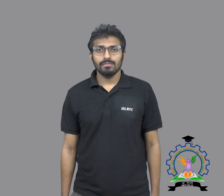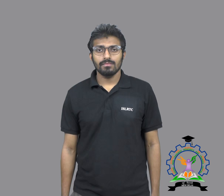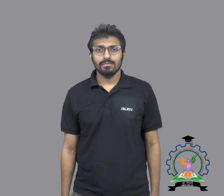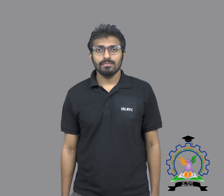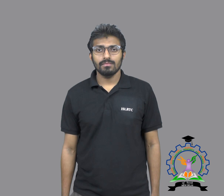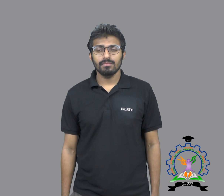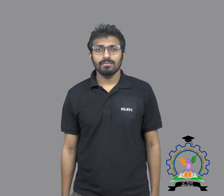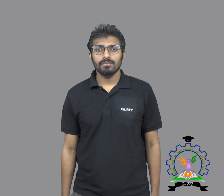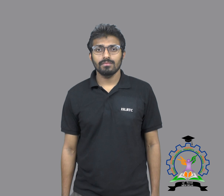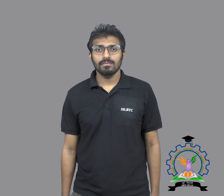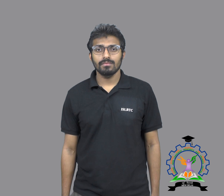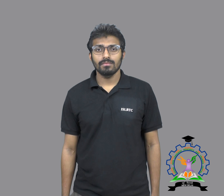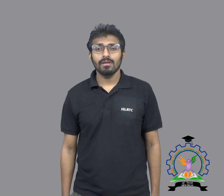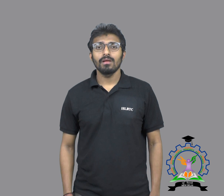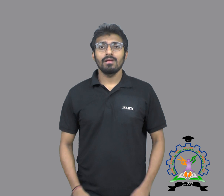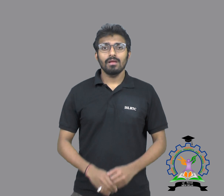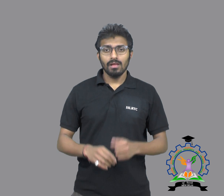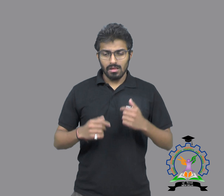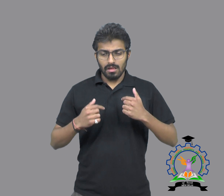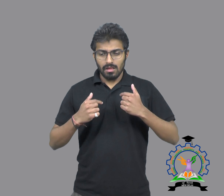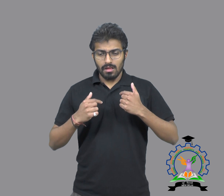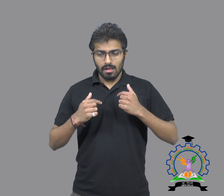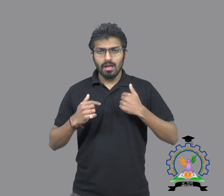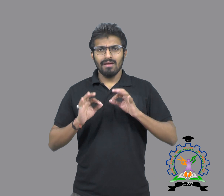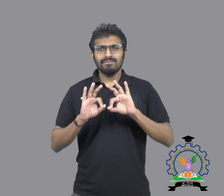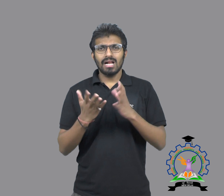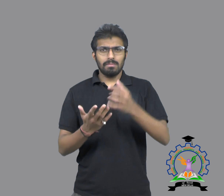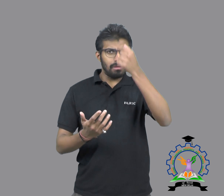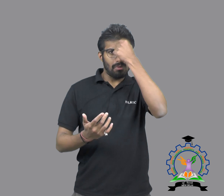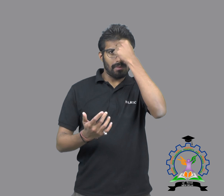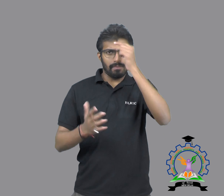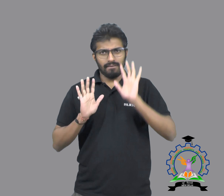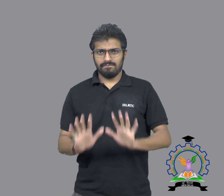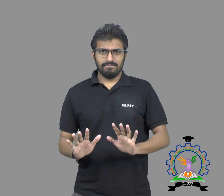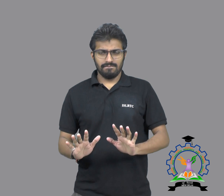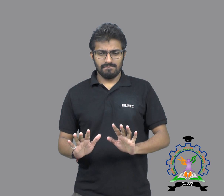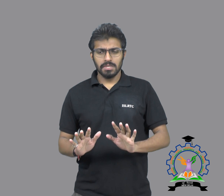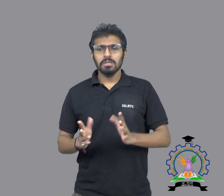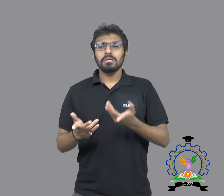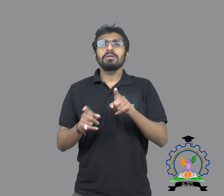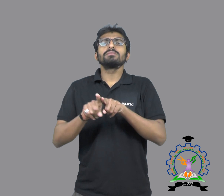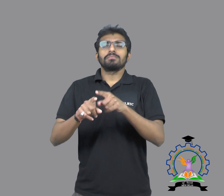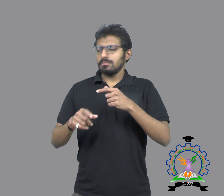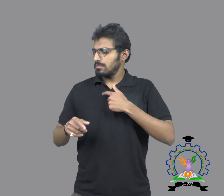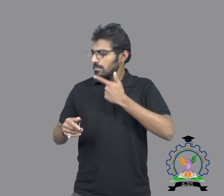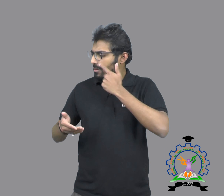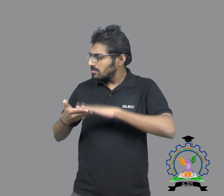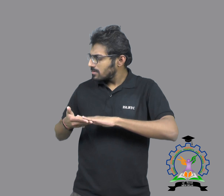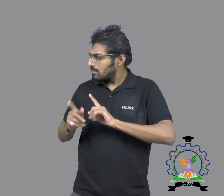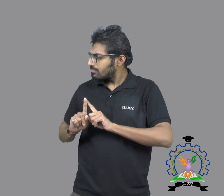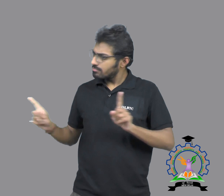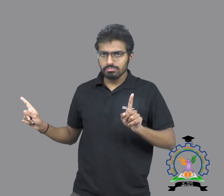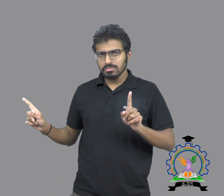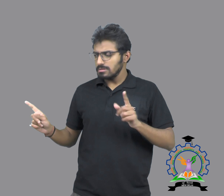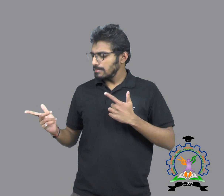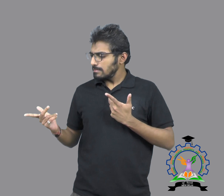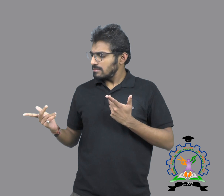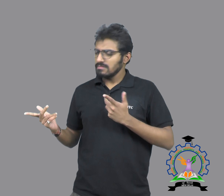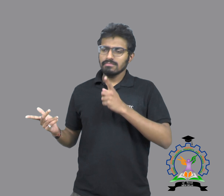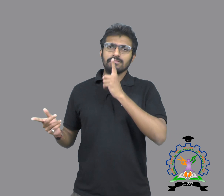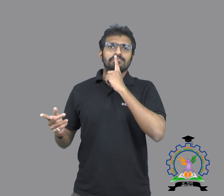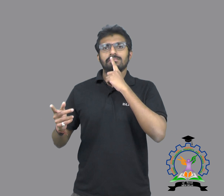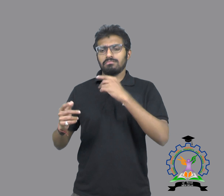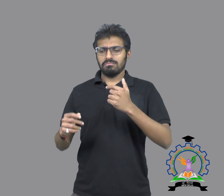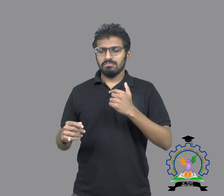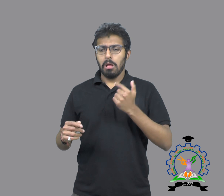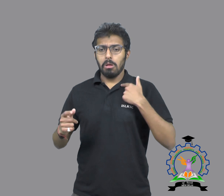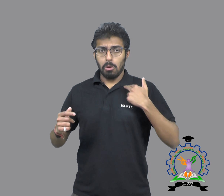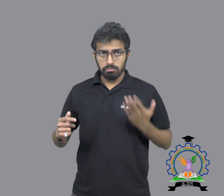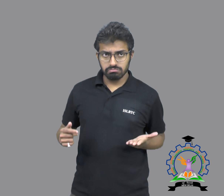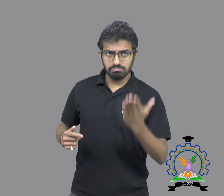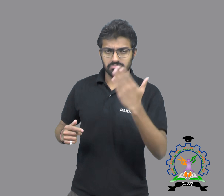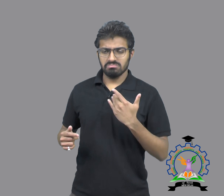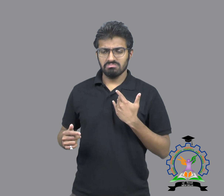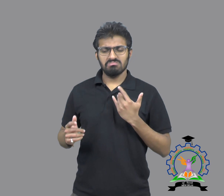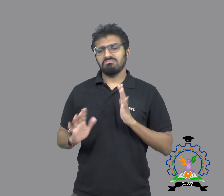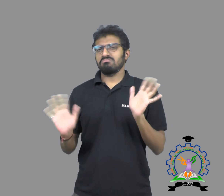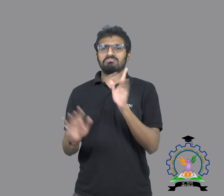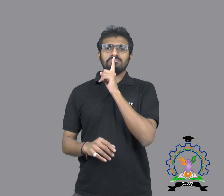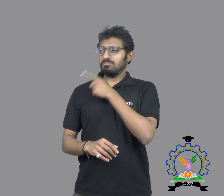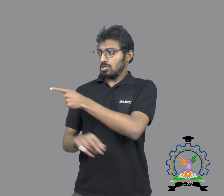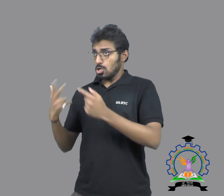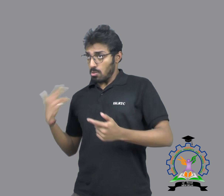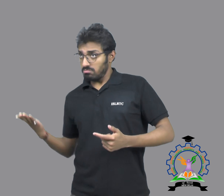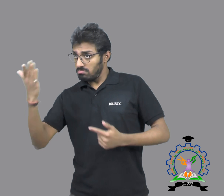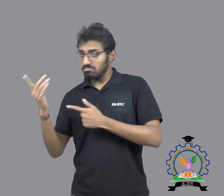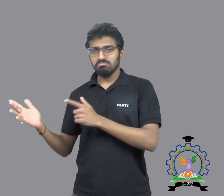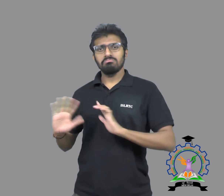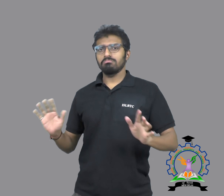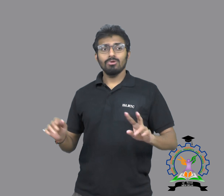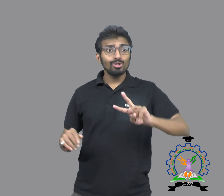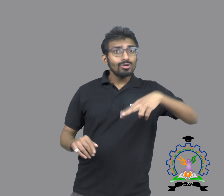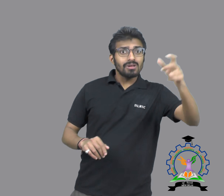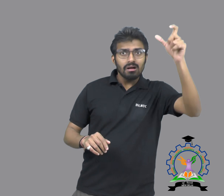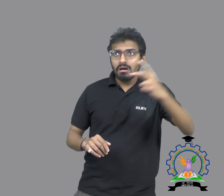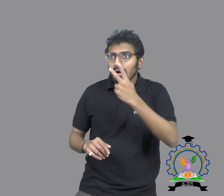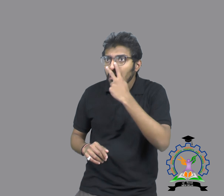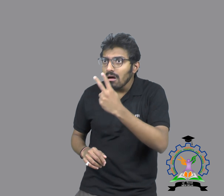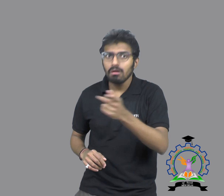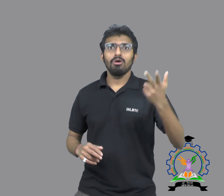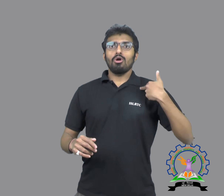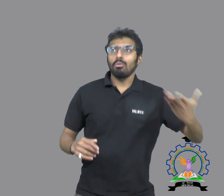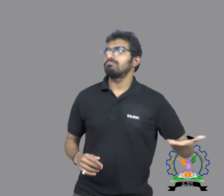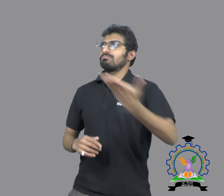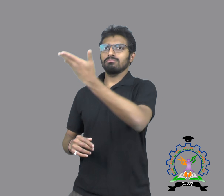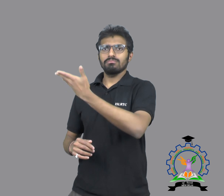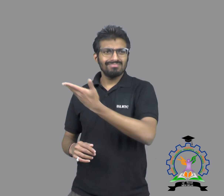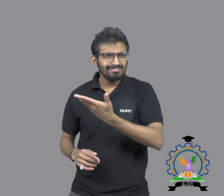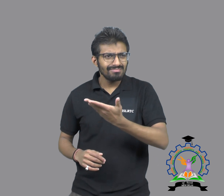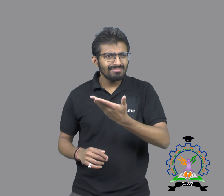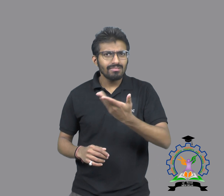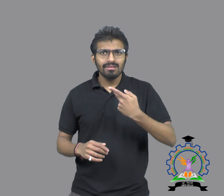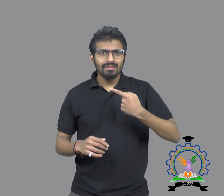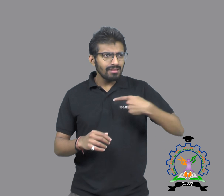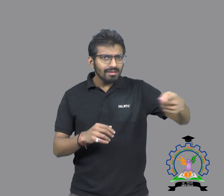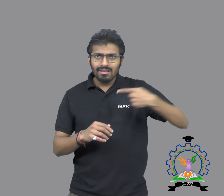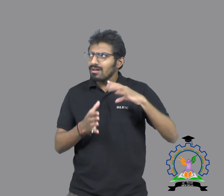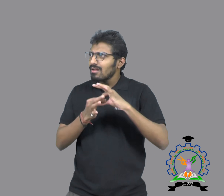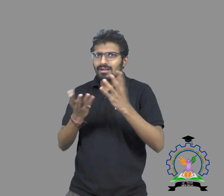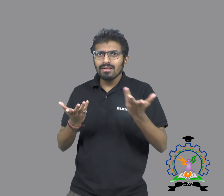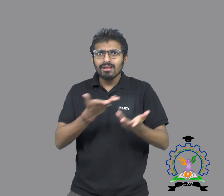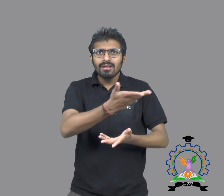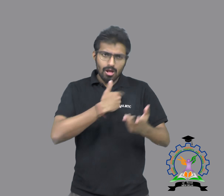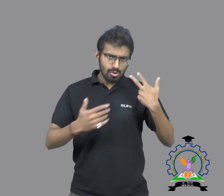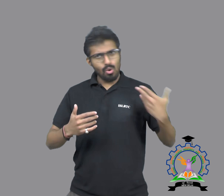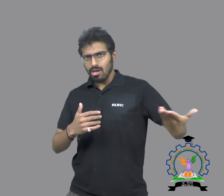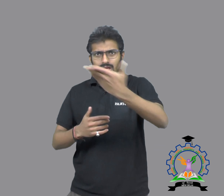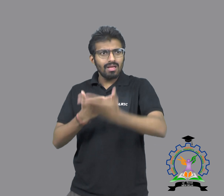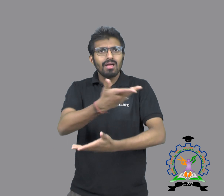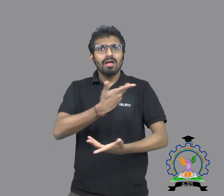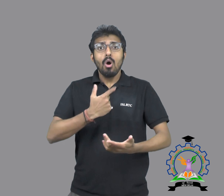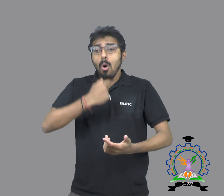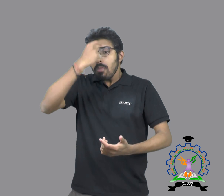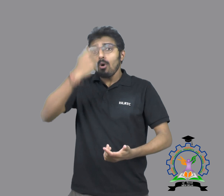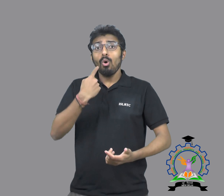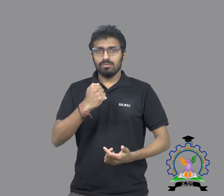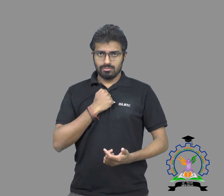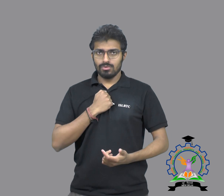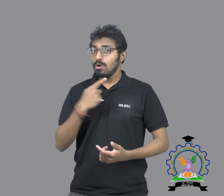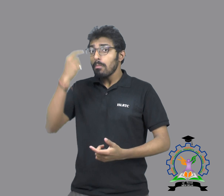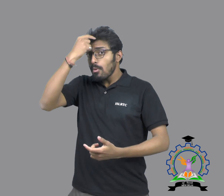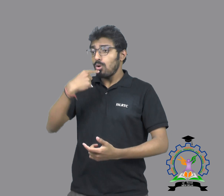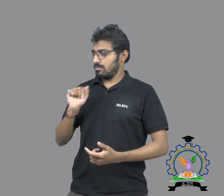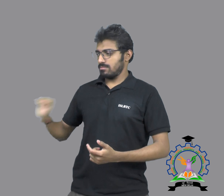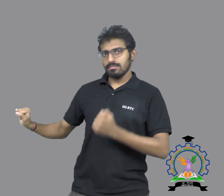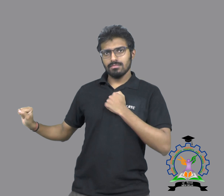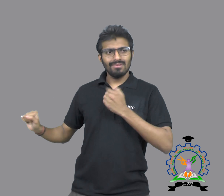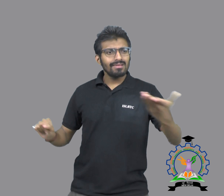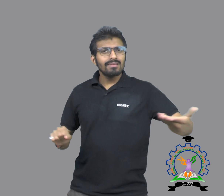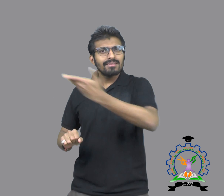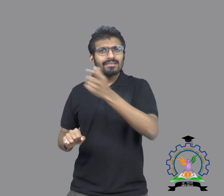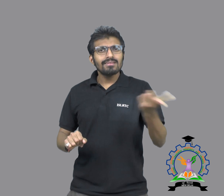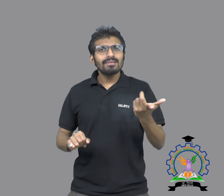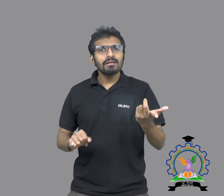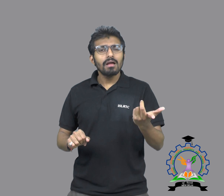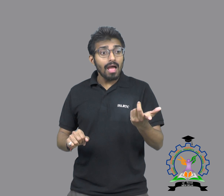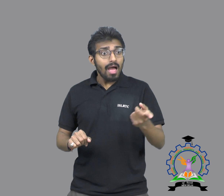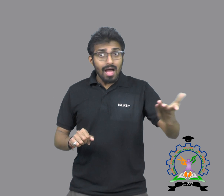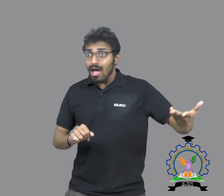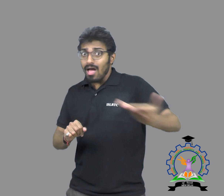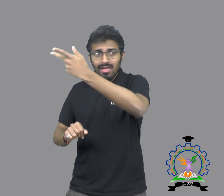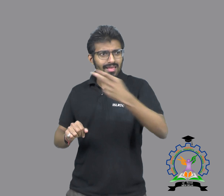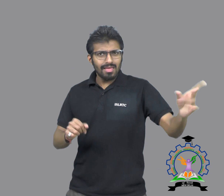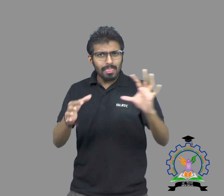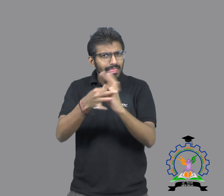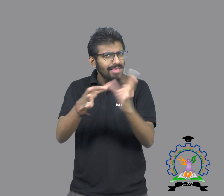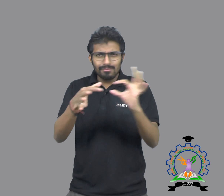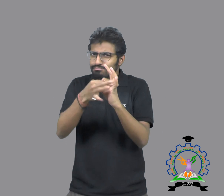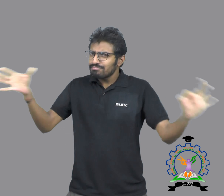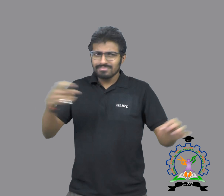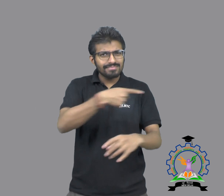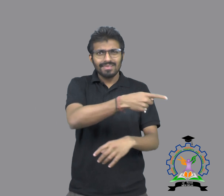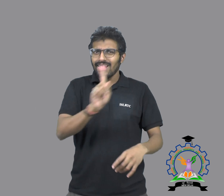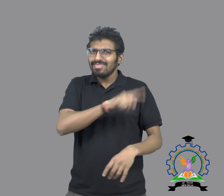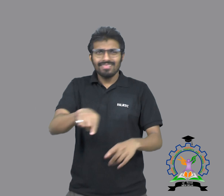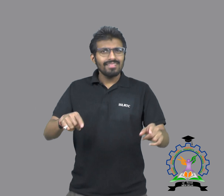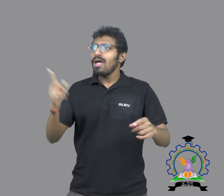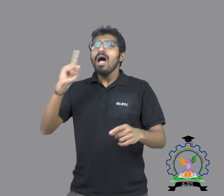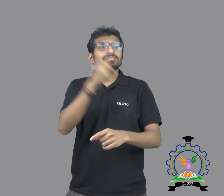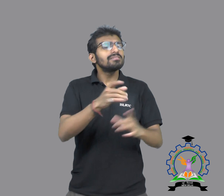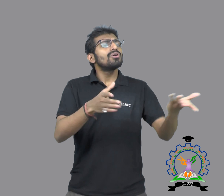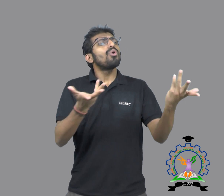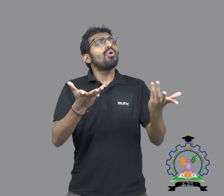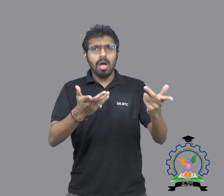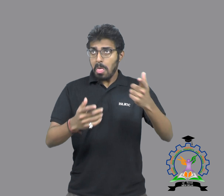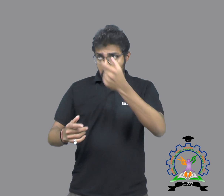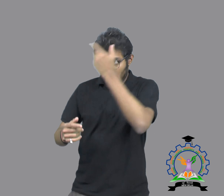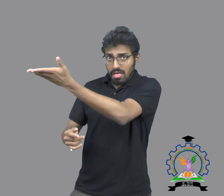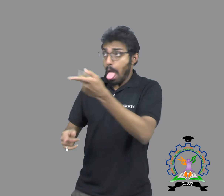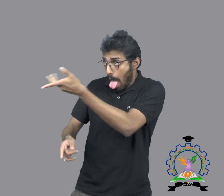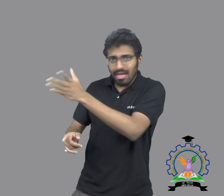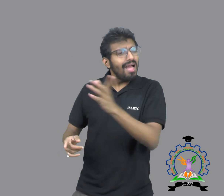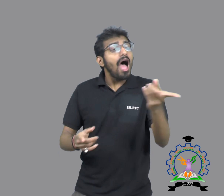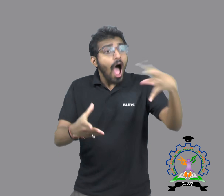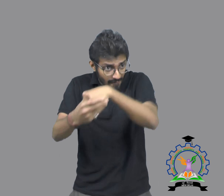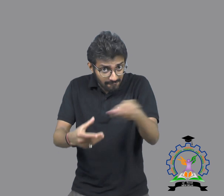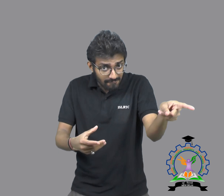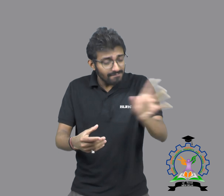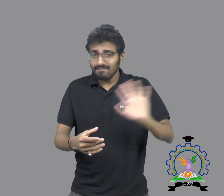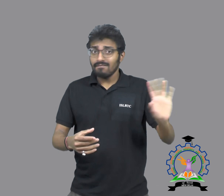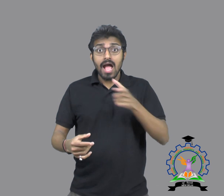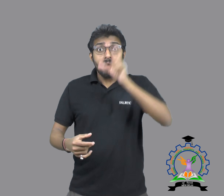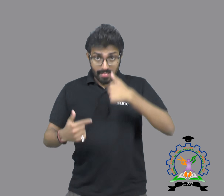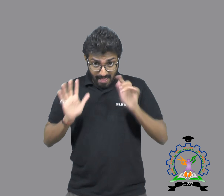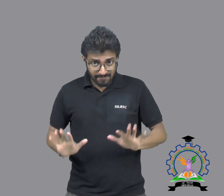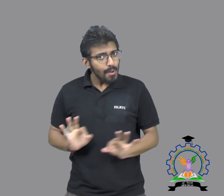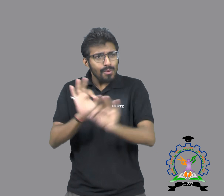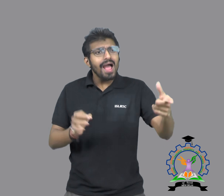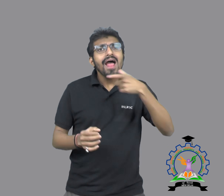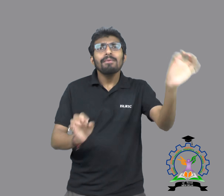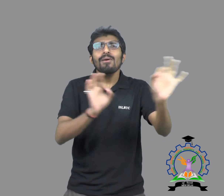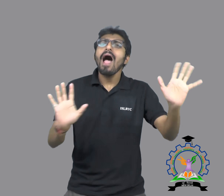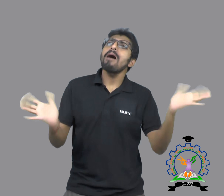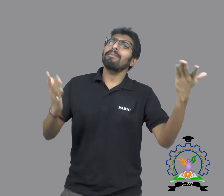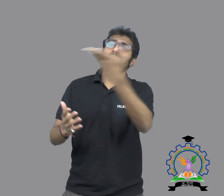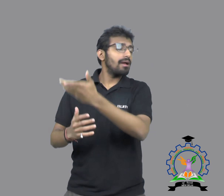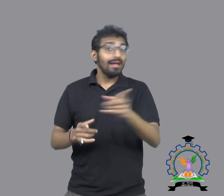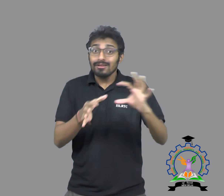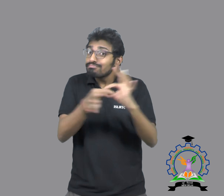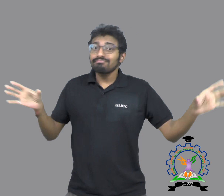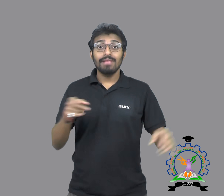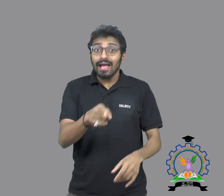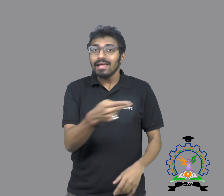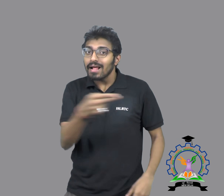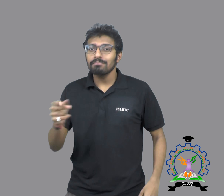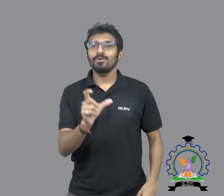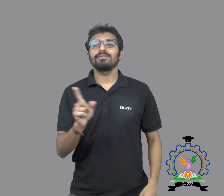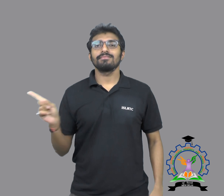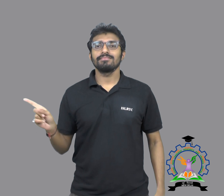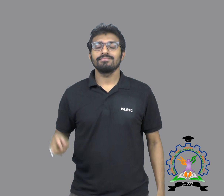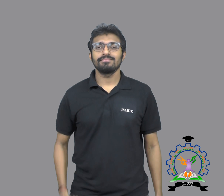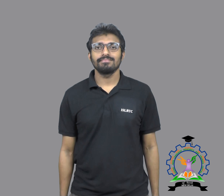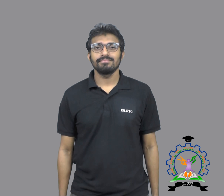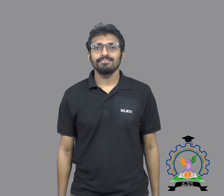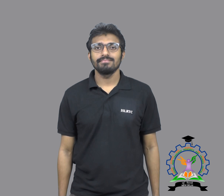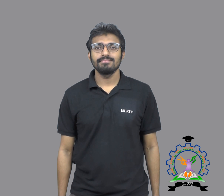Locus Standi